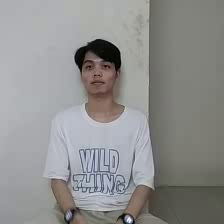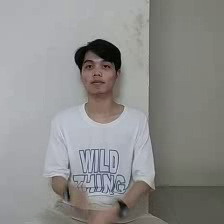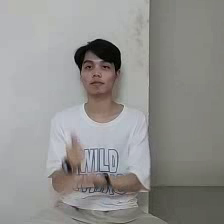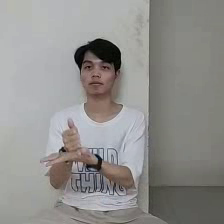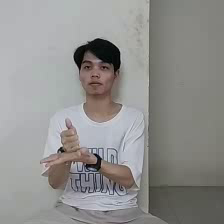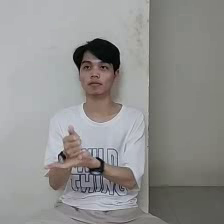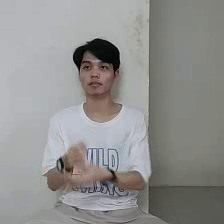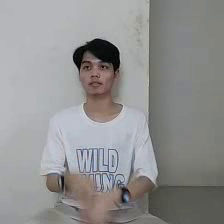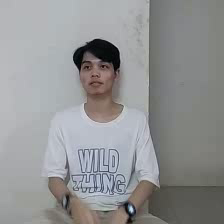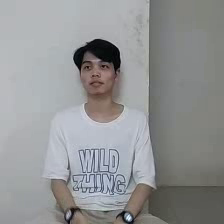Giúp